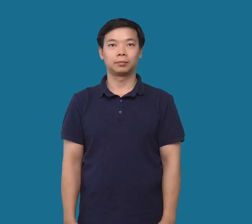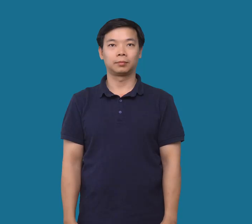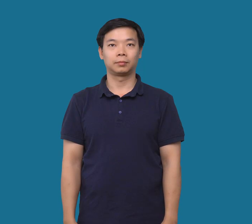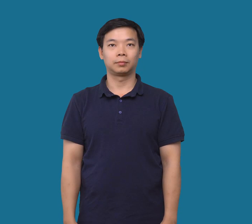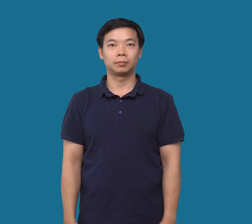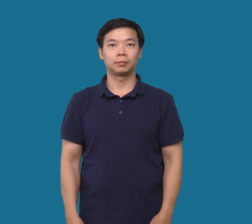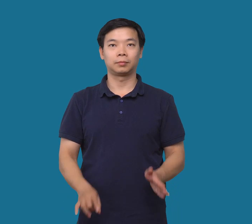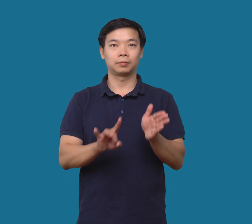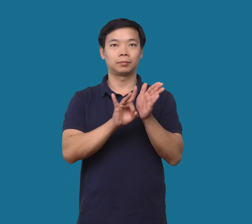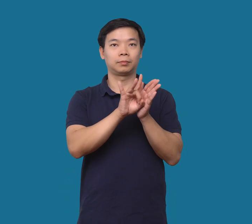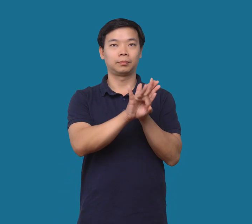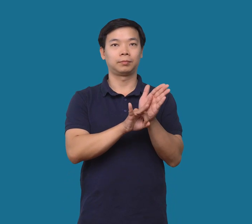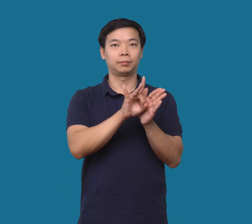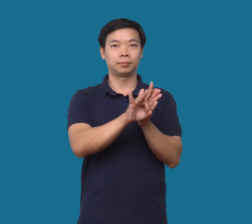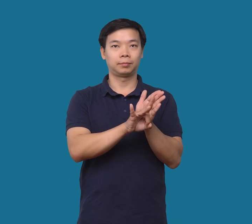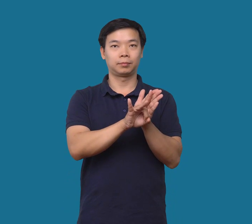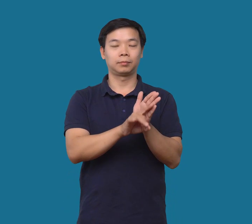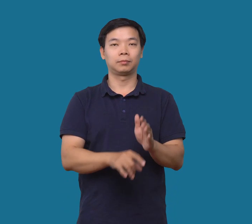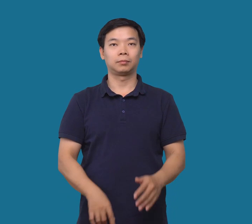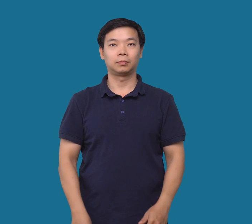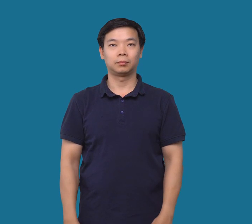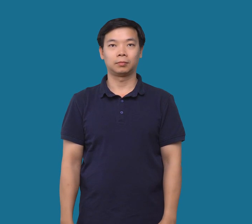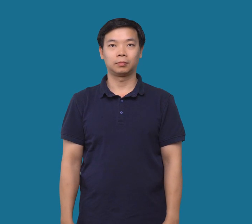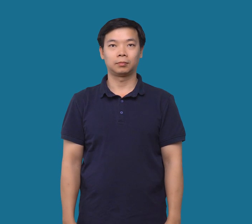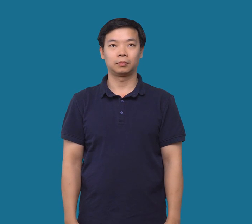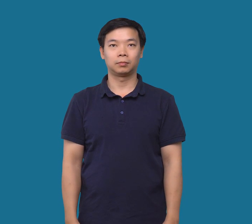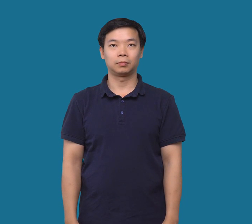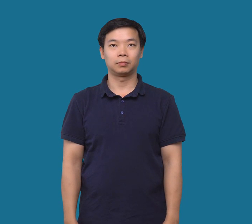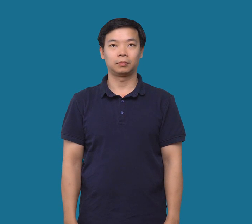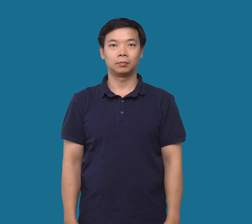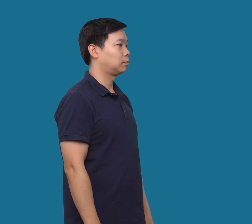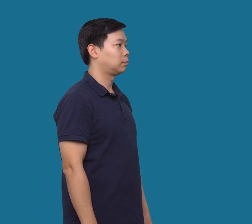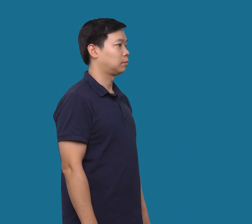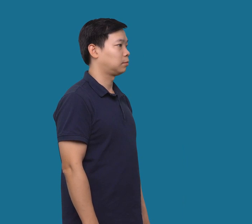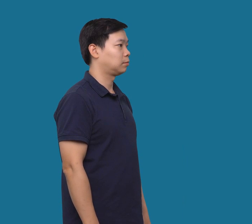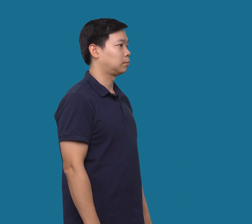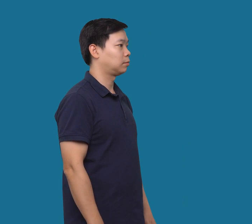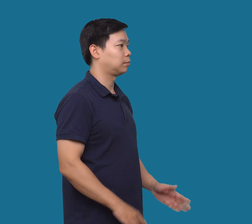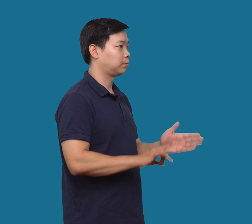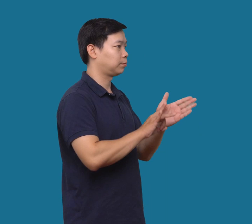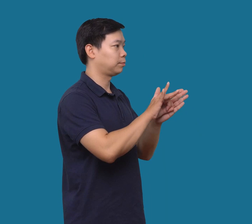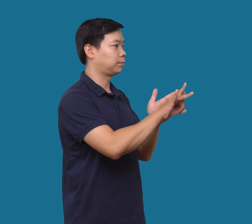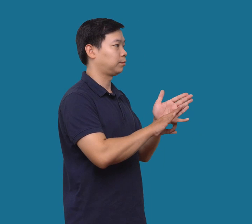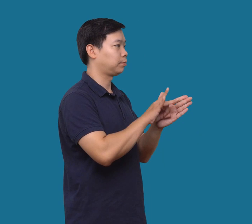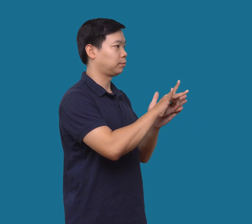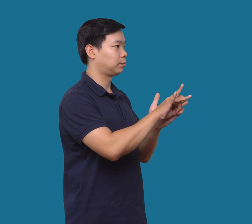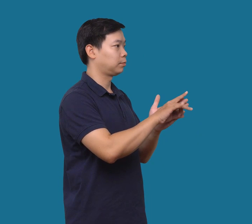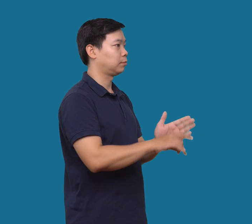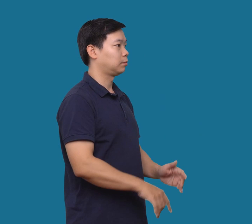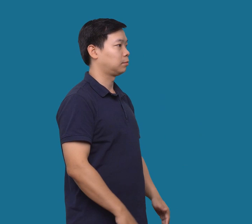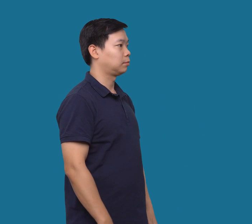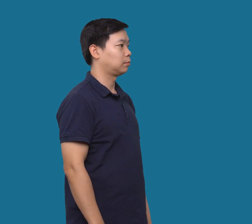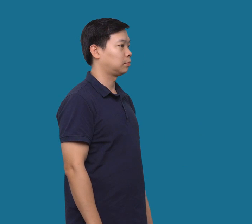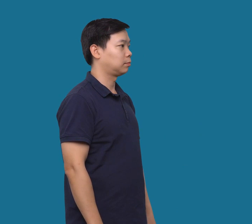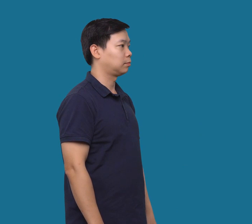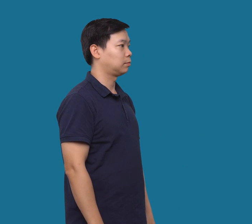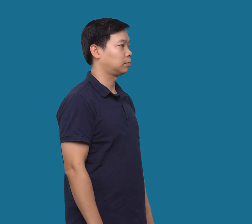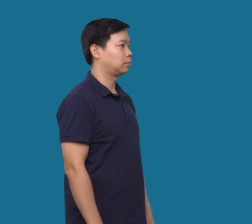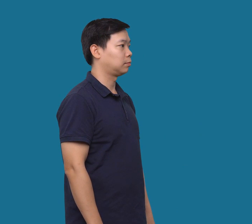bảo hiểm